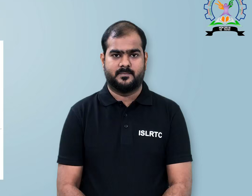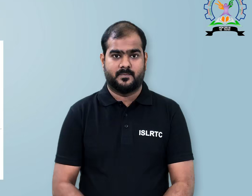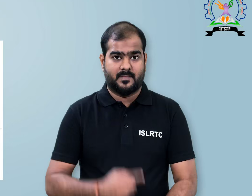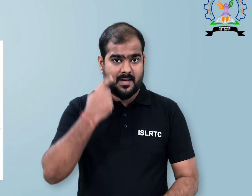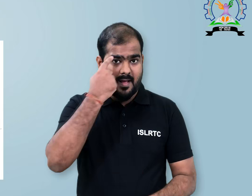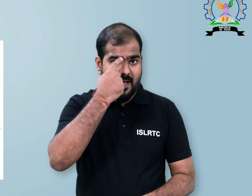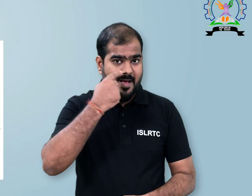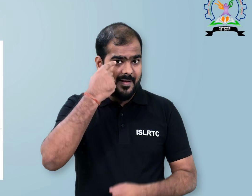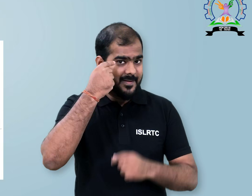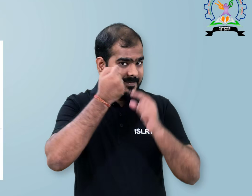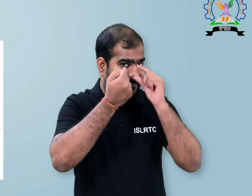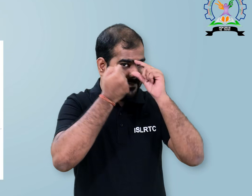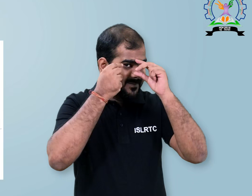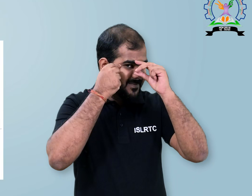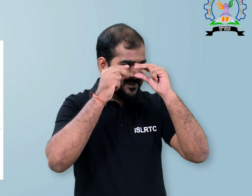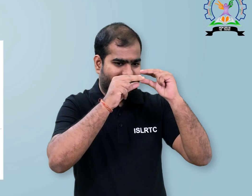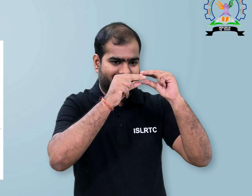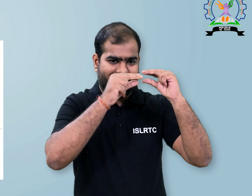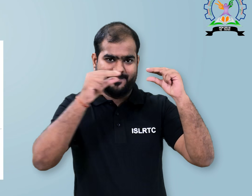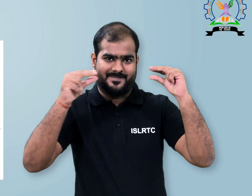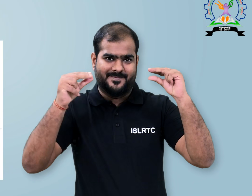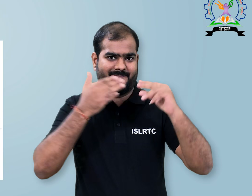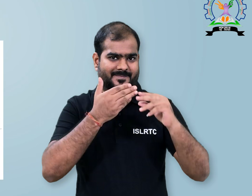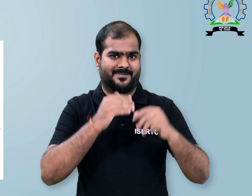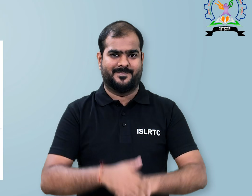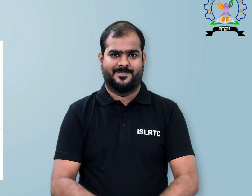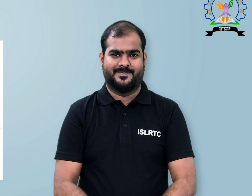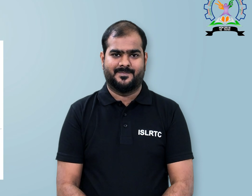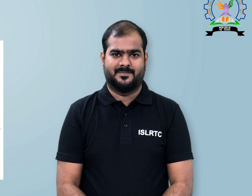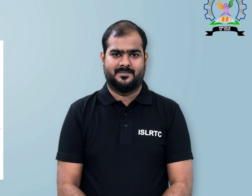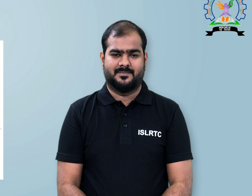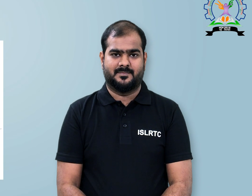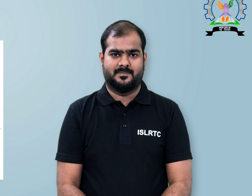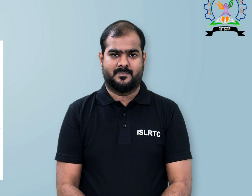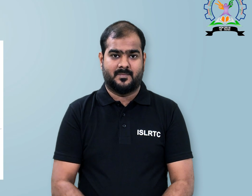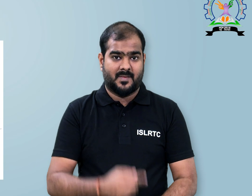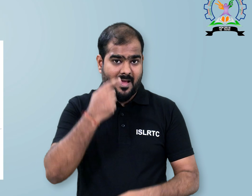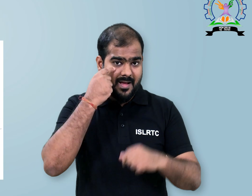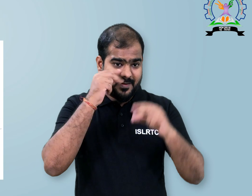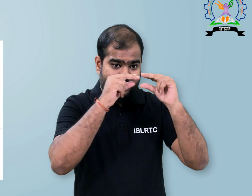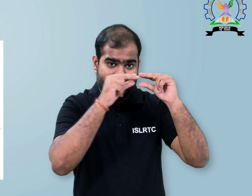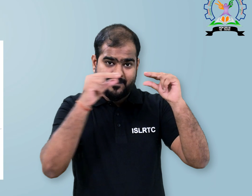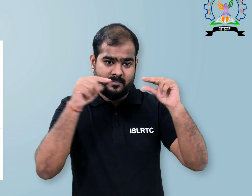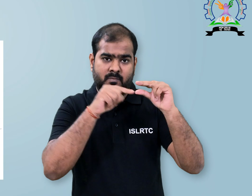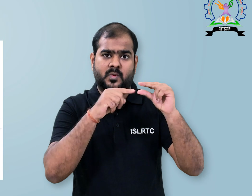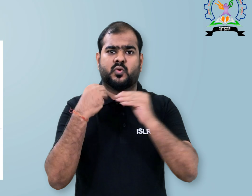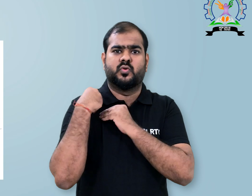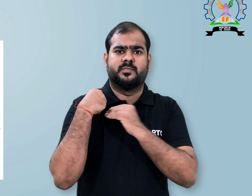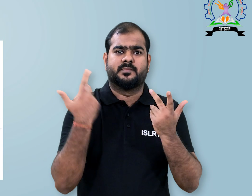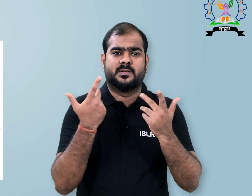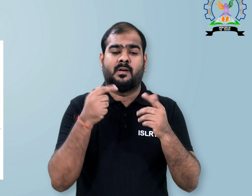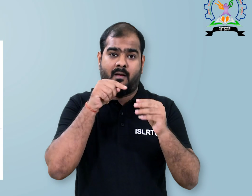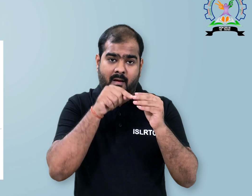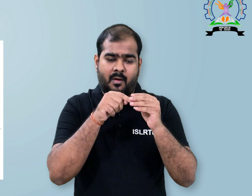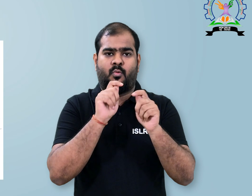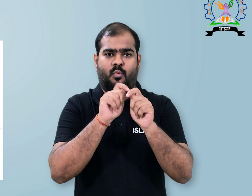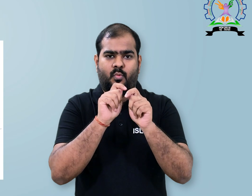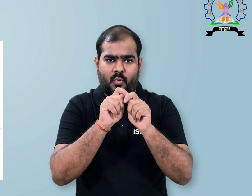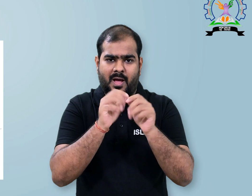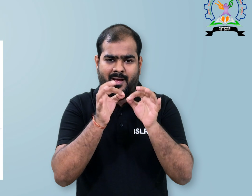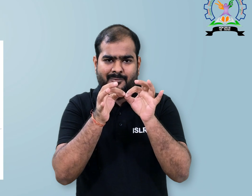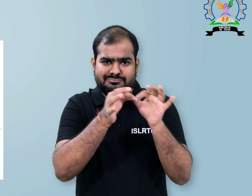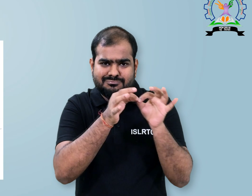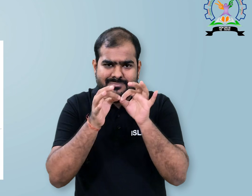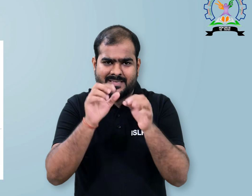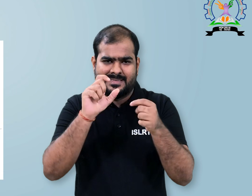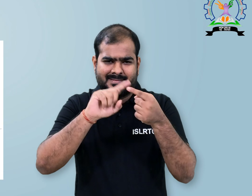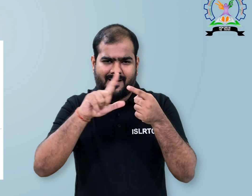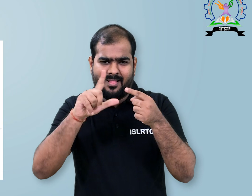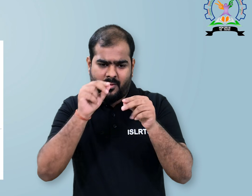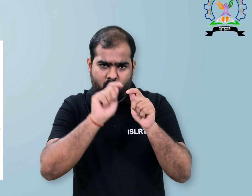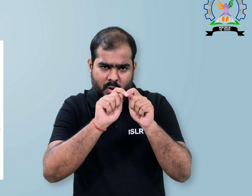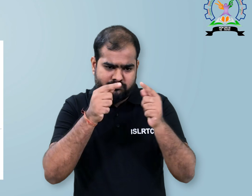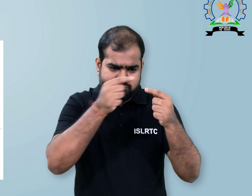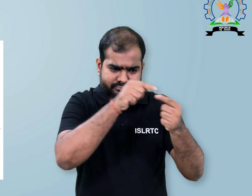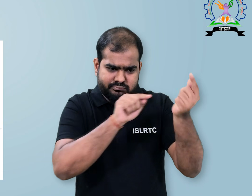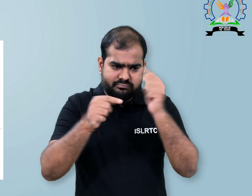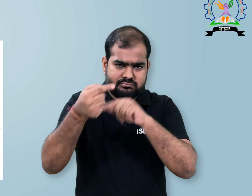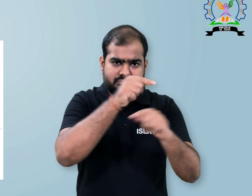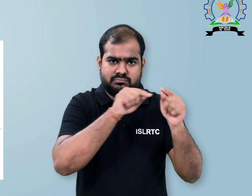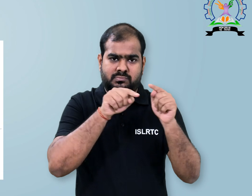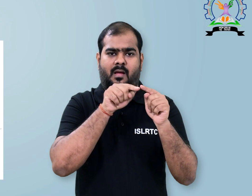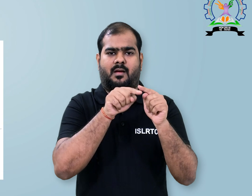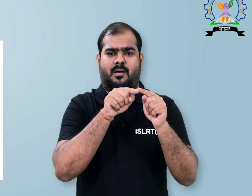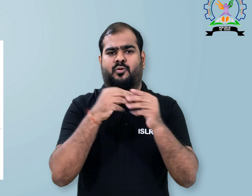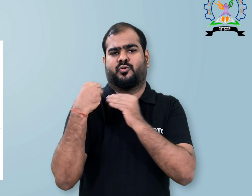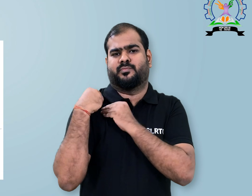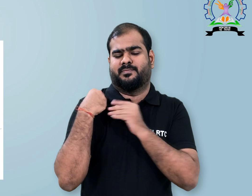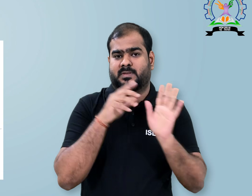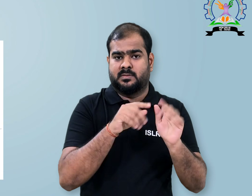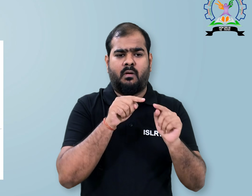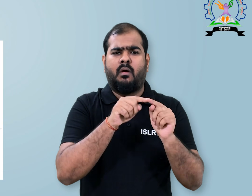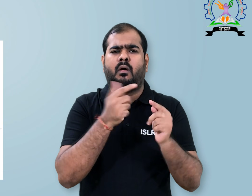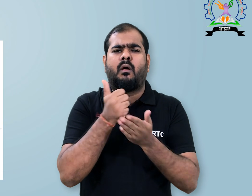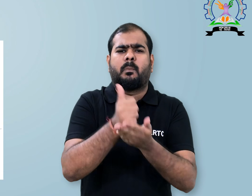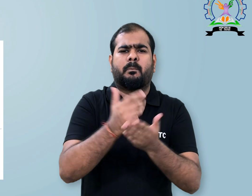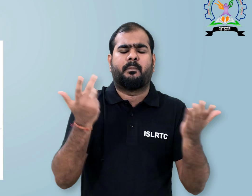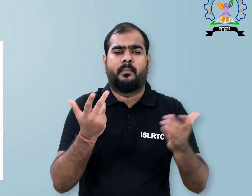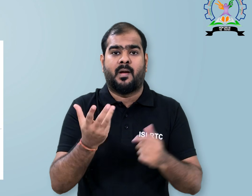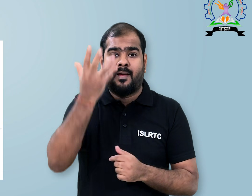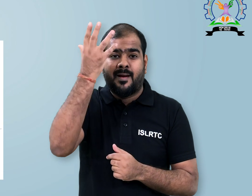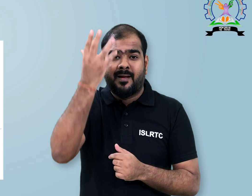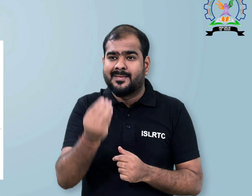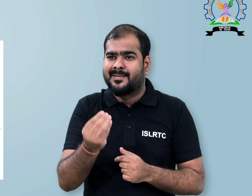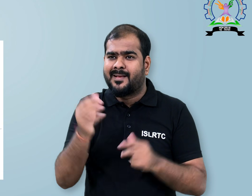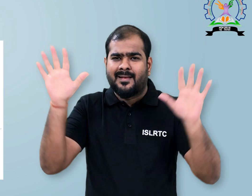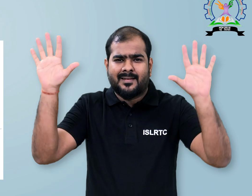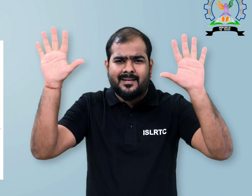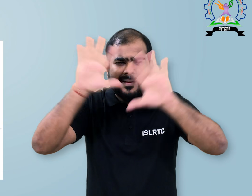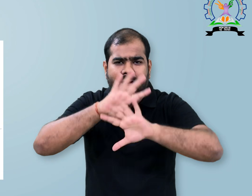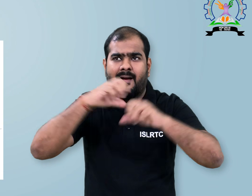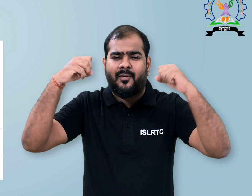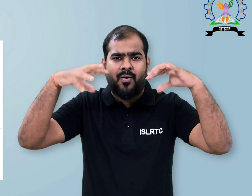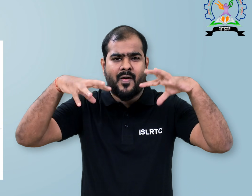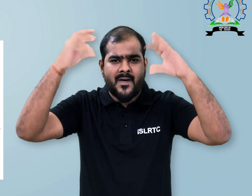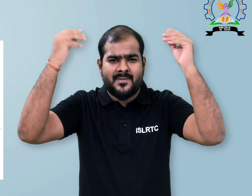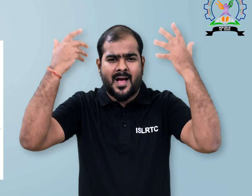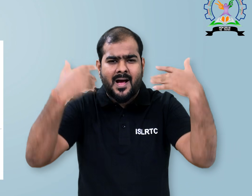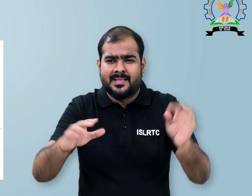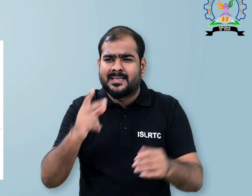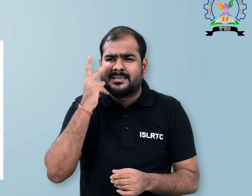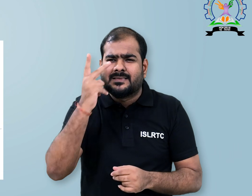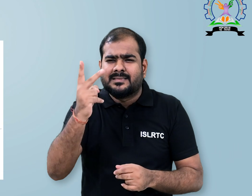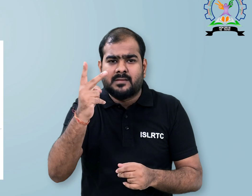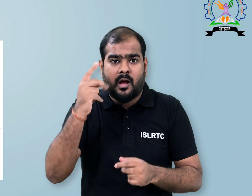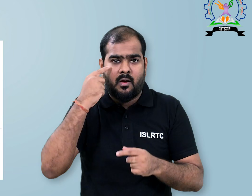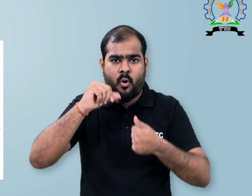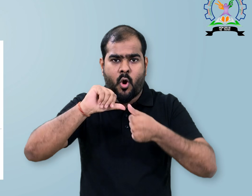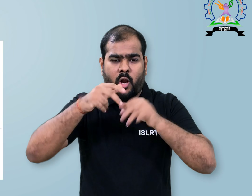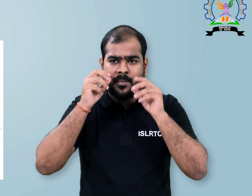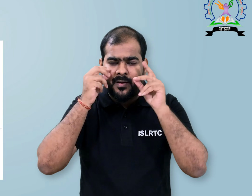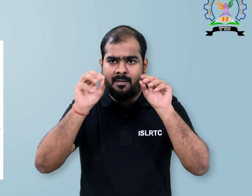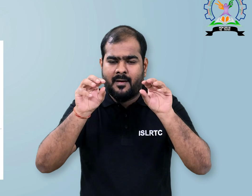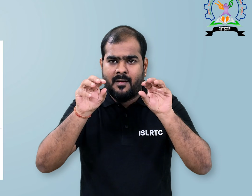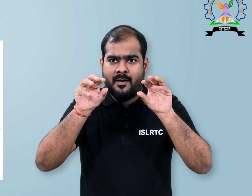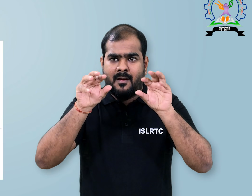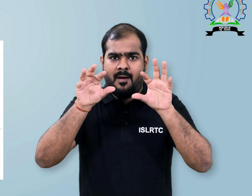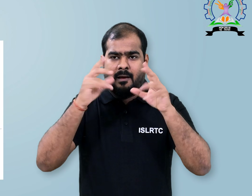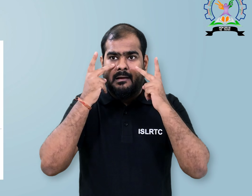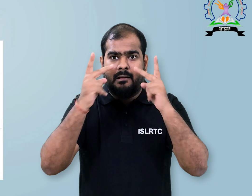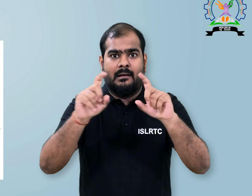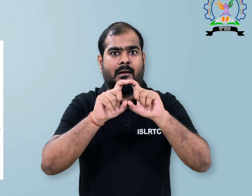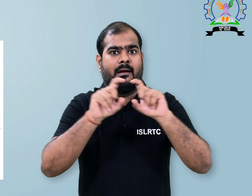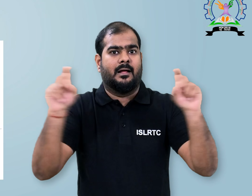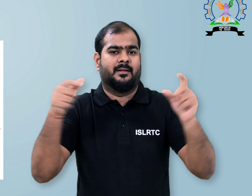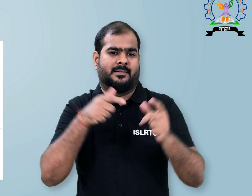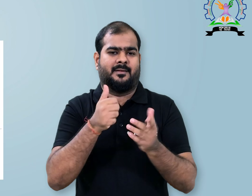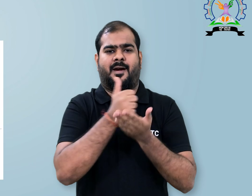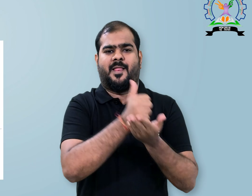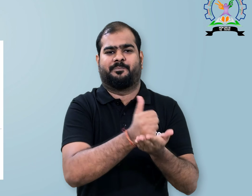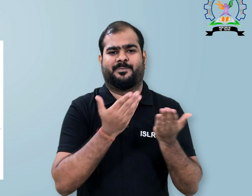Rods Rods, or Rod cells, are a type of photoreceptor cell in the retina of the eye that are in a rod shape. They are responsible for vision at low light levels or at night.